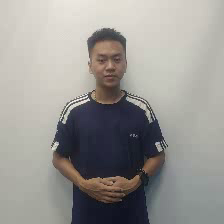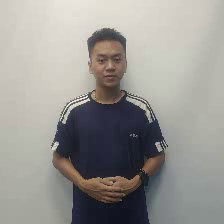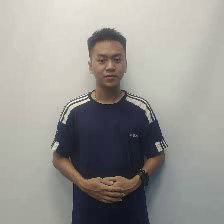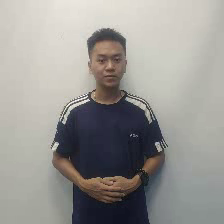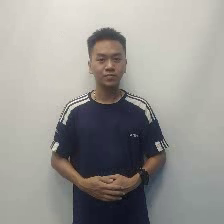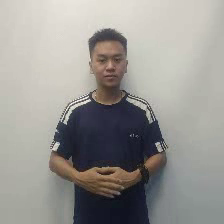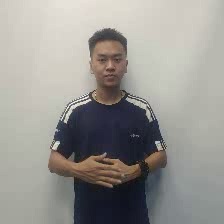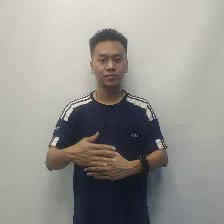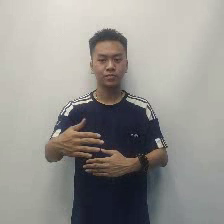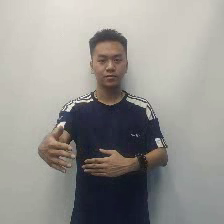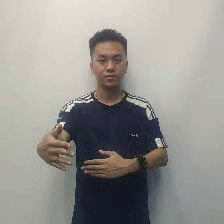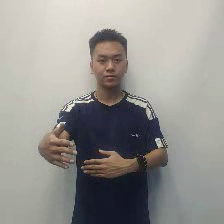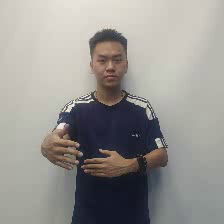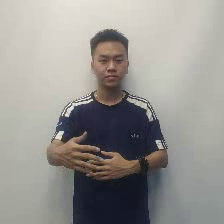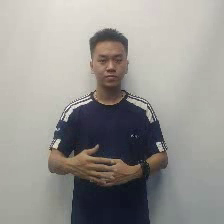Xa